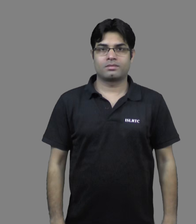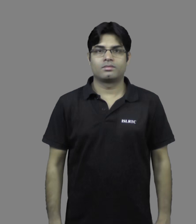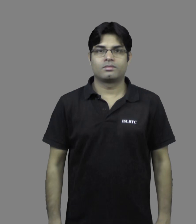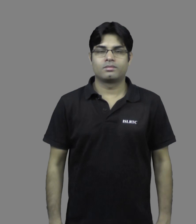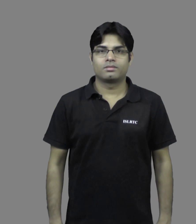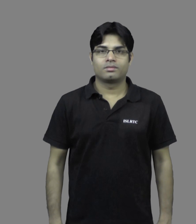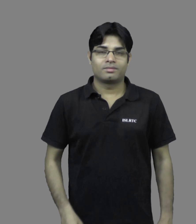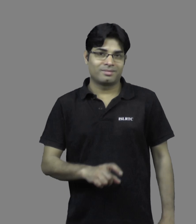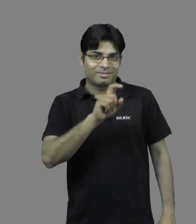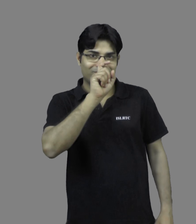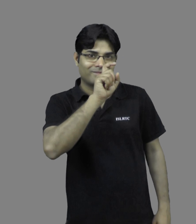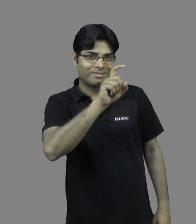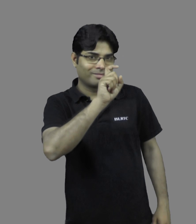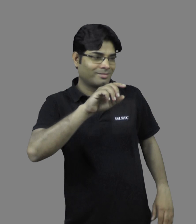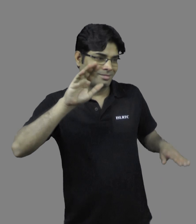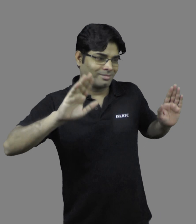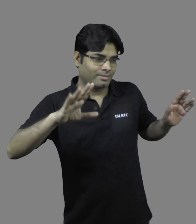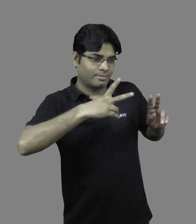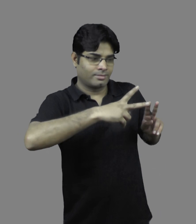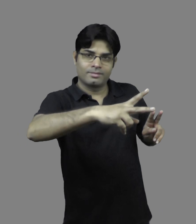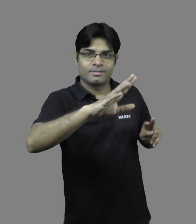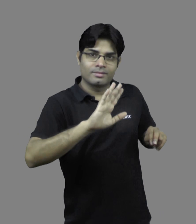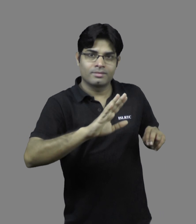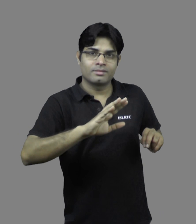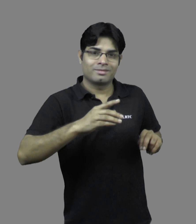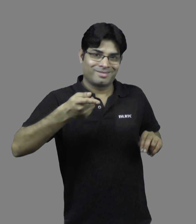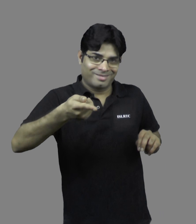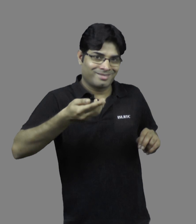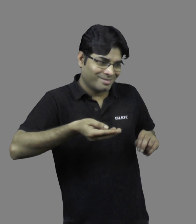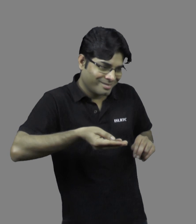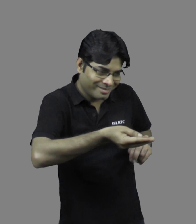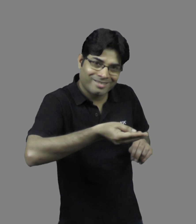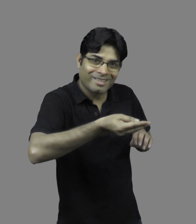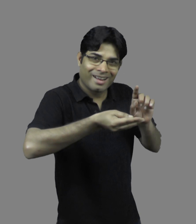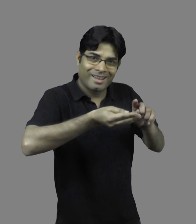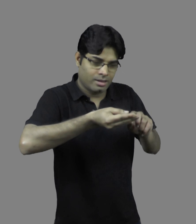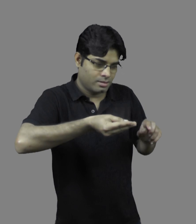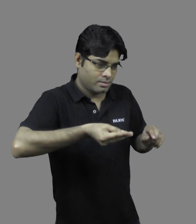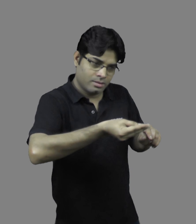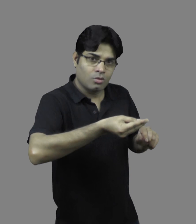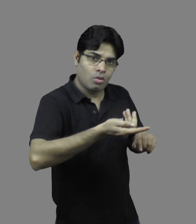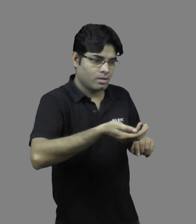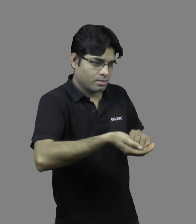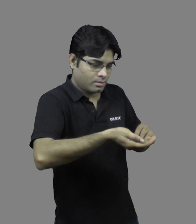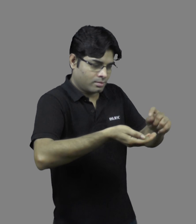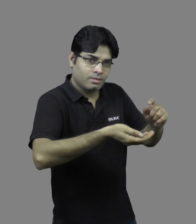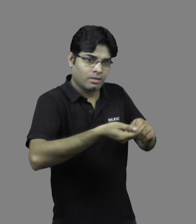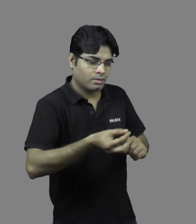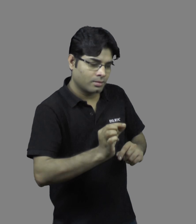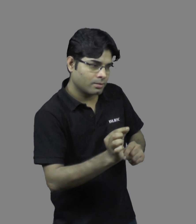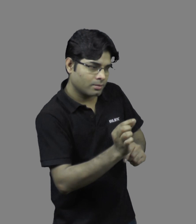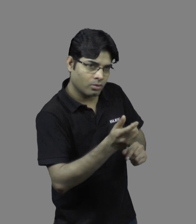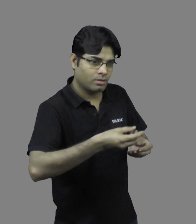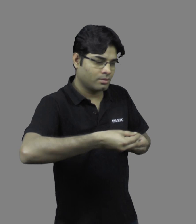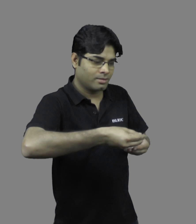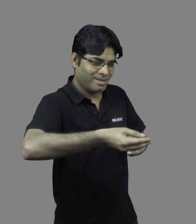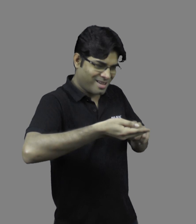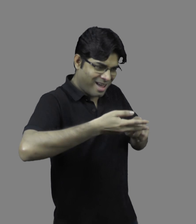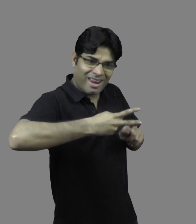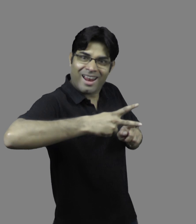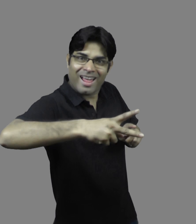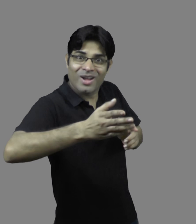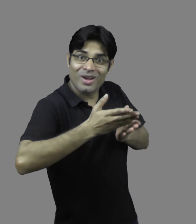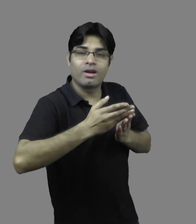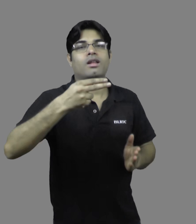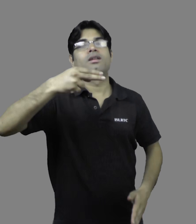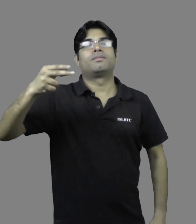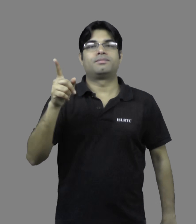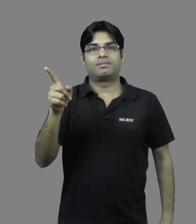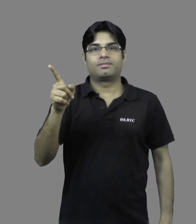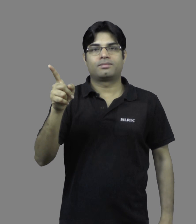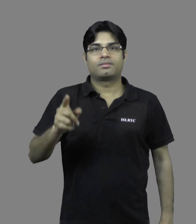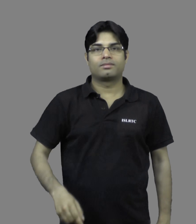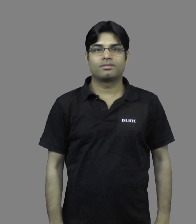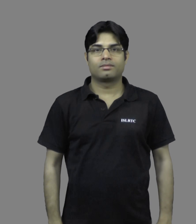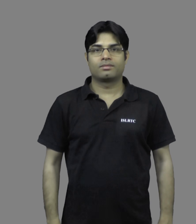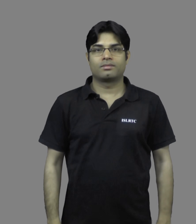System of Feeding Poultry